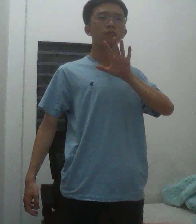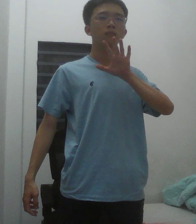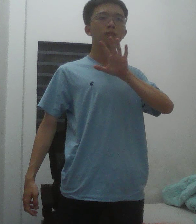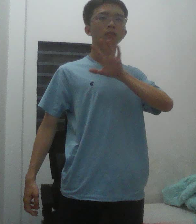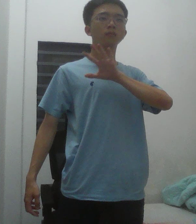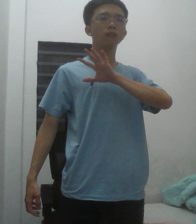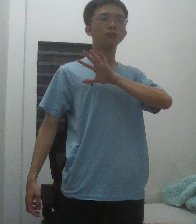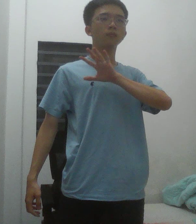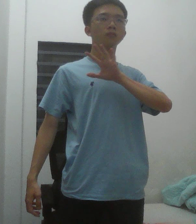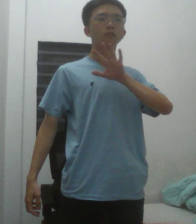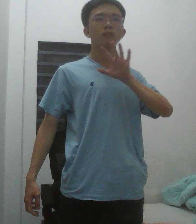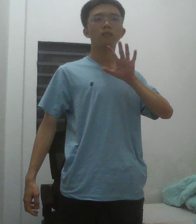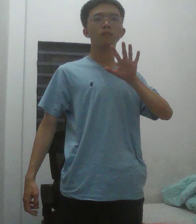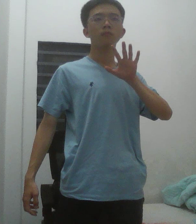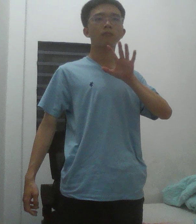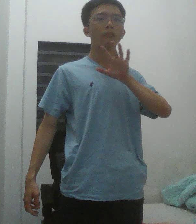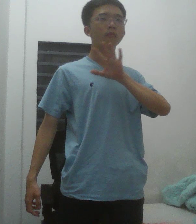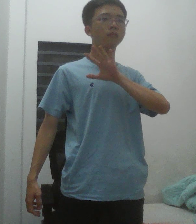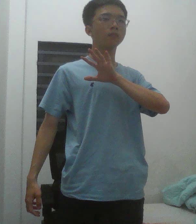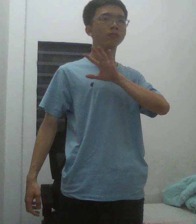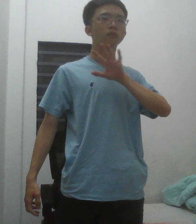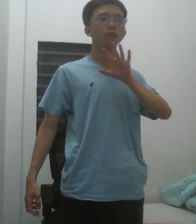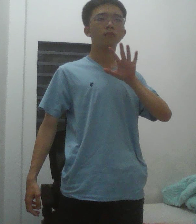khong dong y